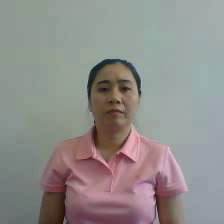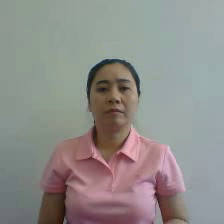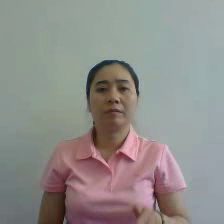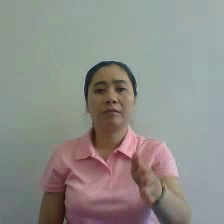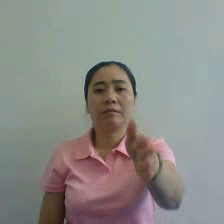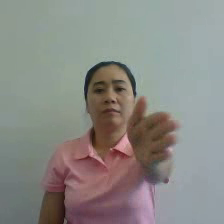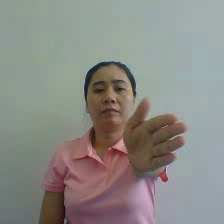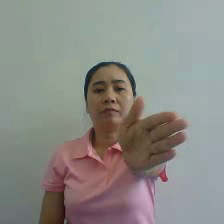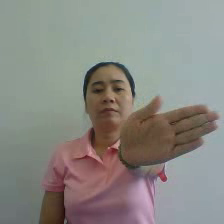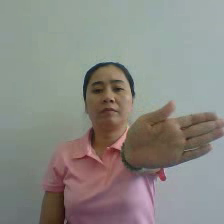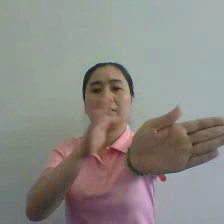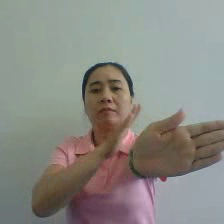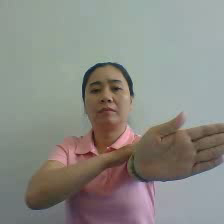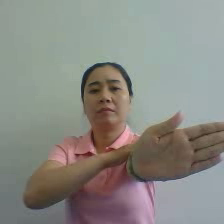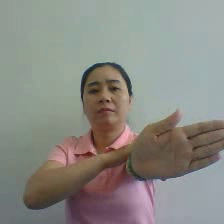Rẽ trái